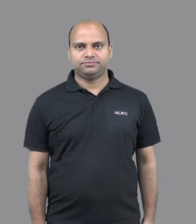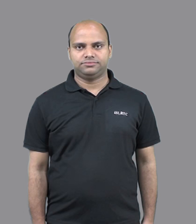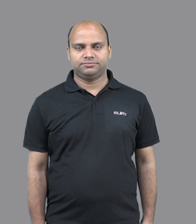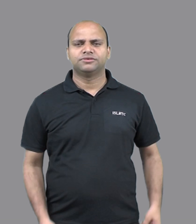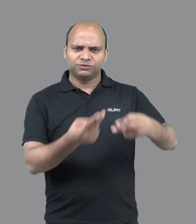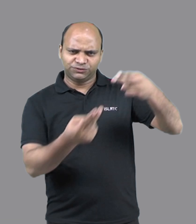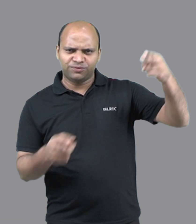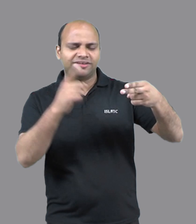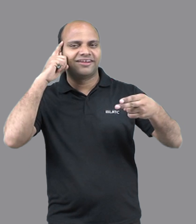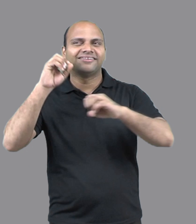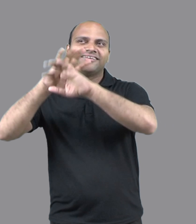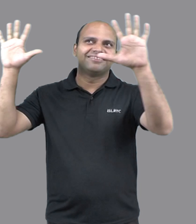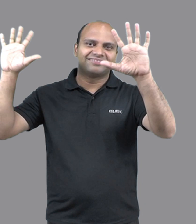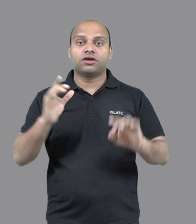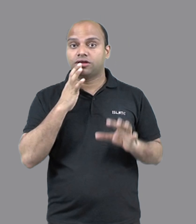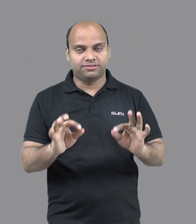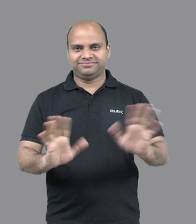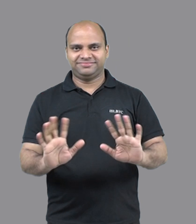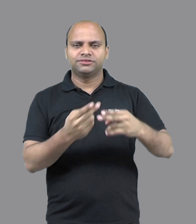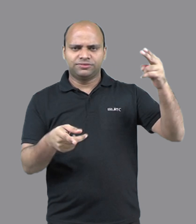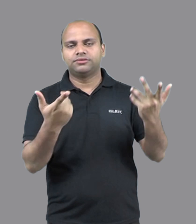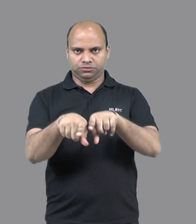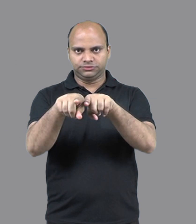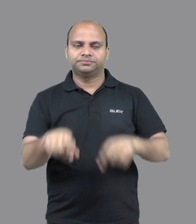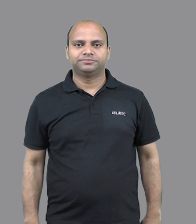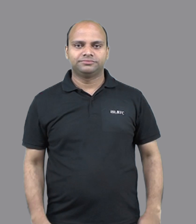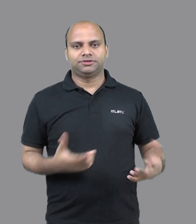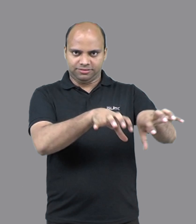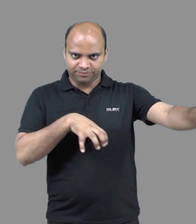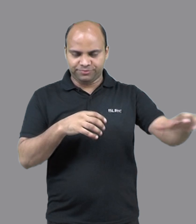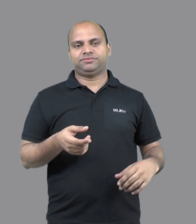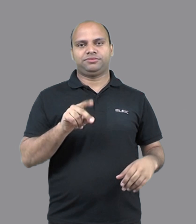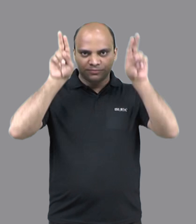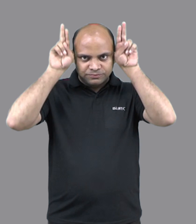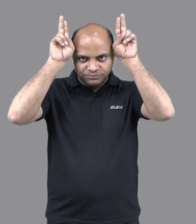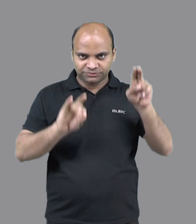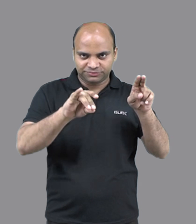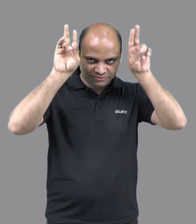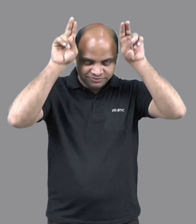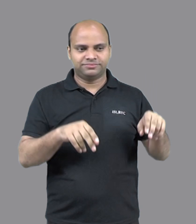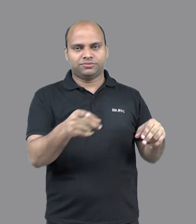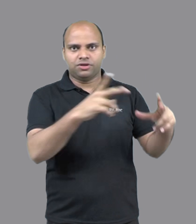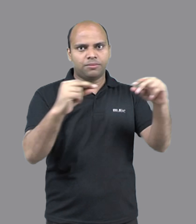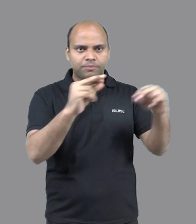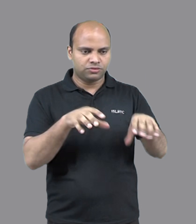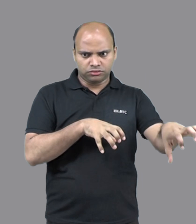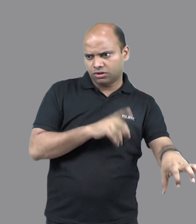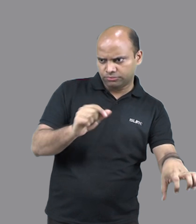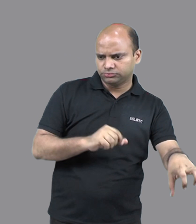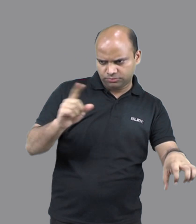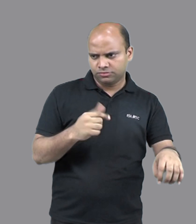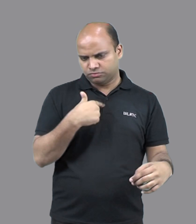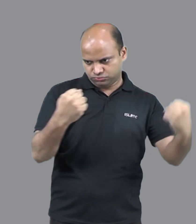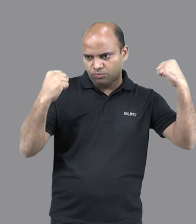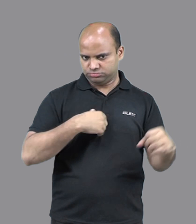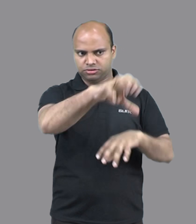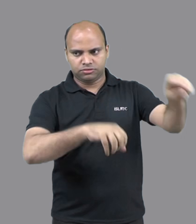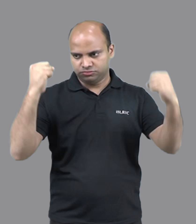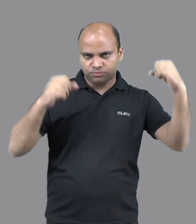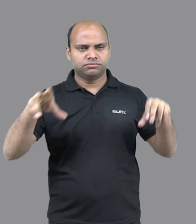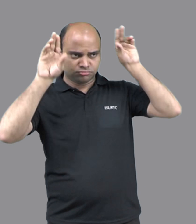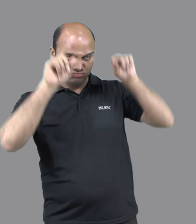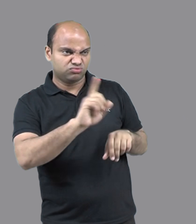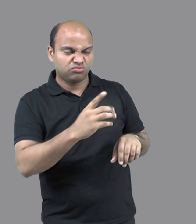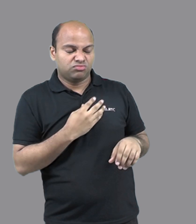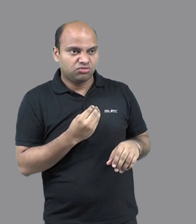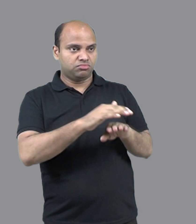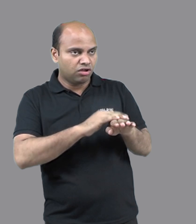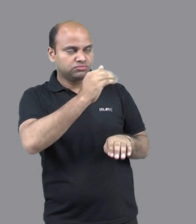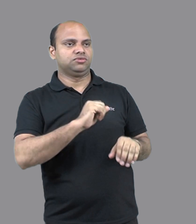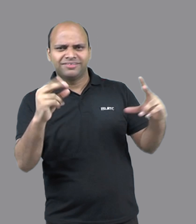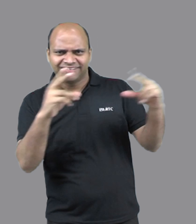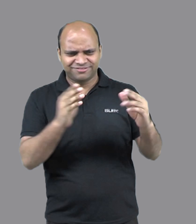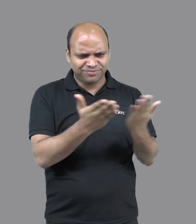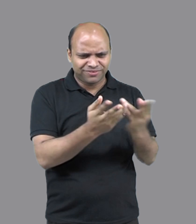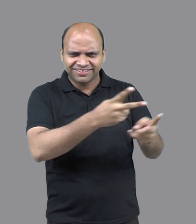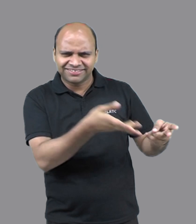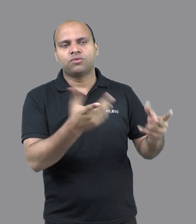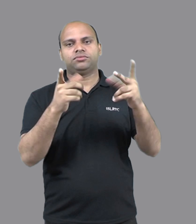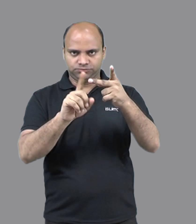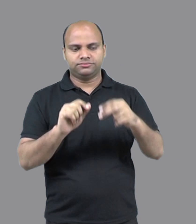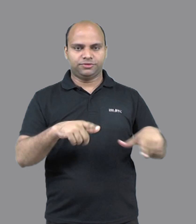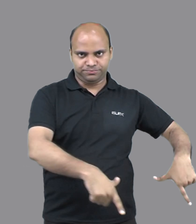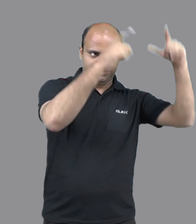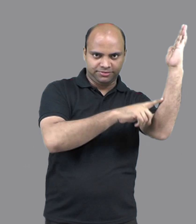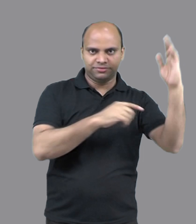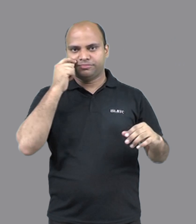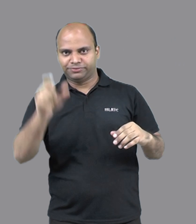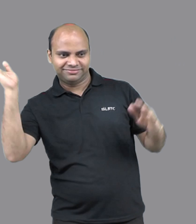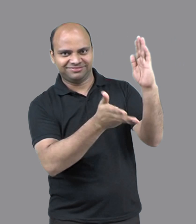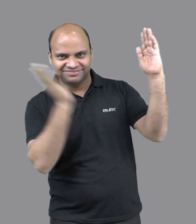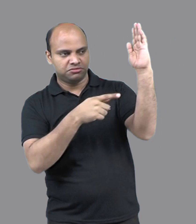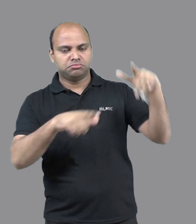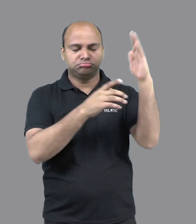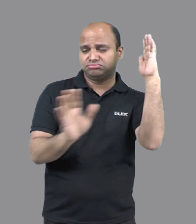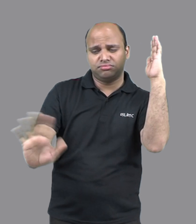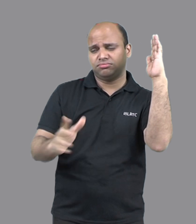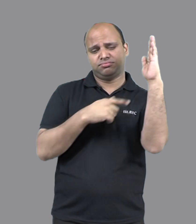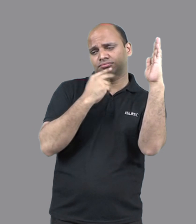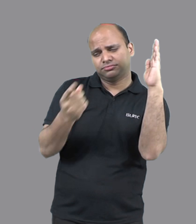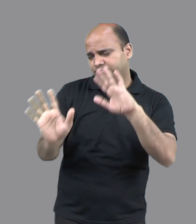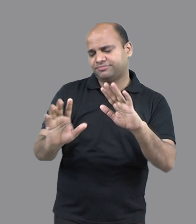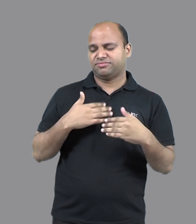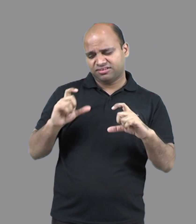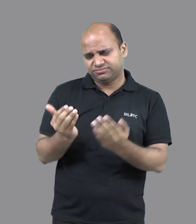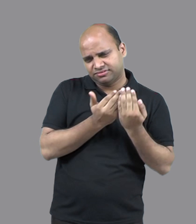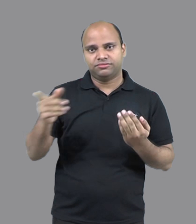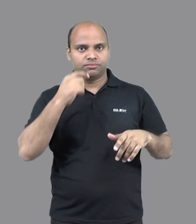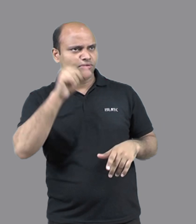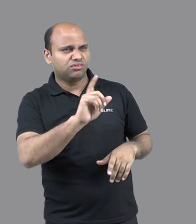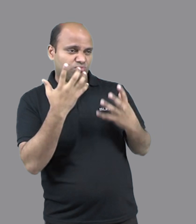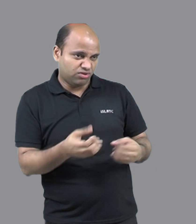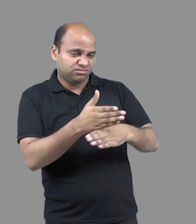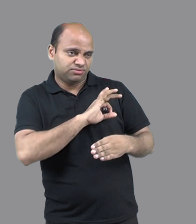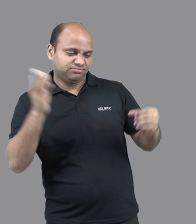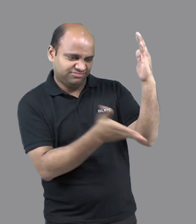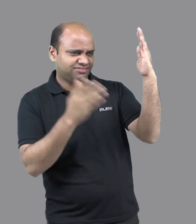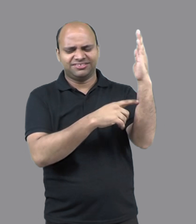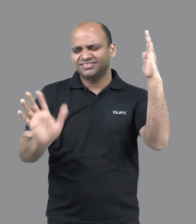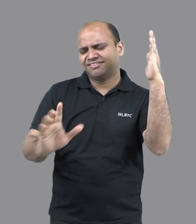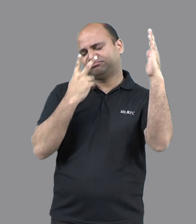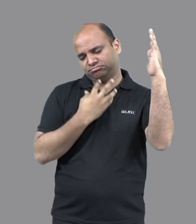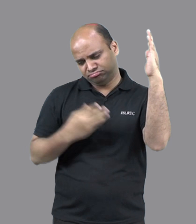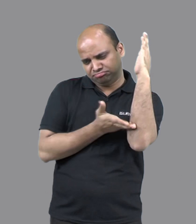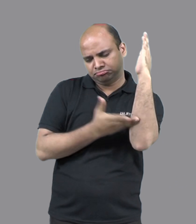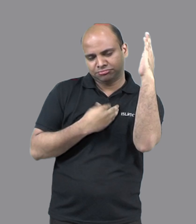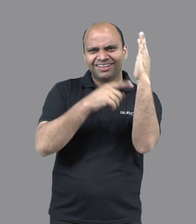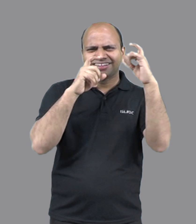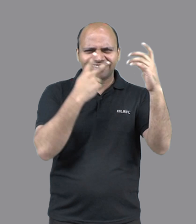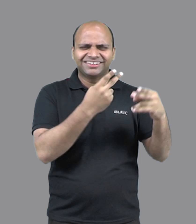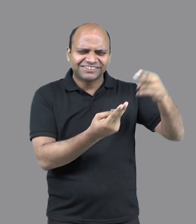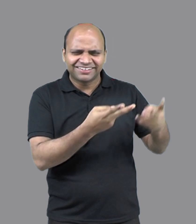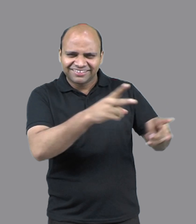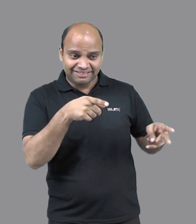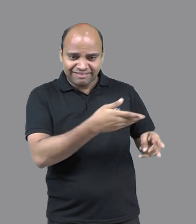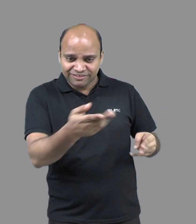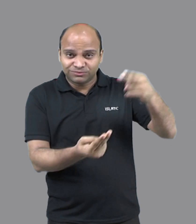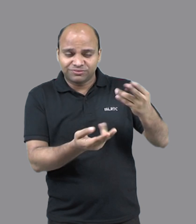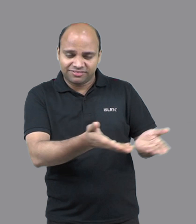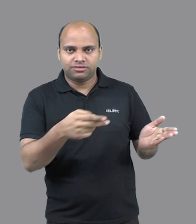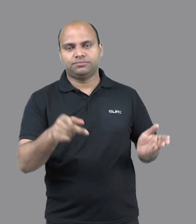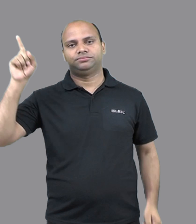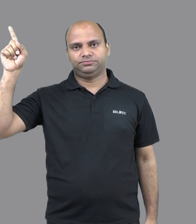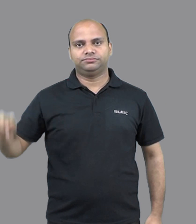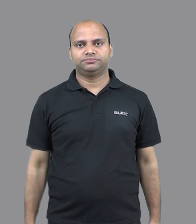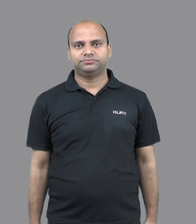Fables